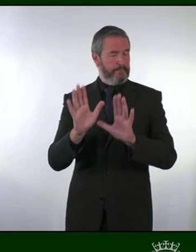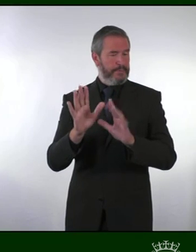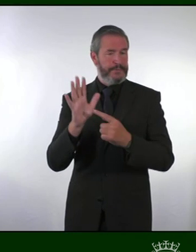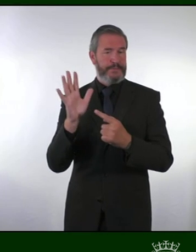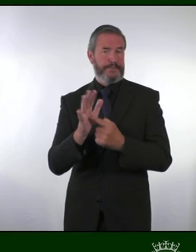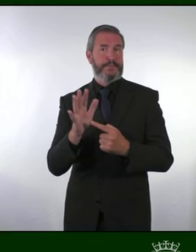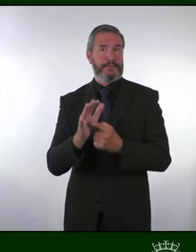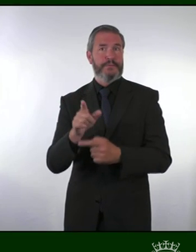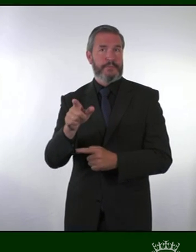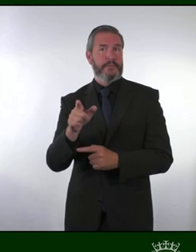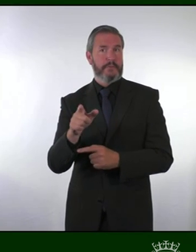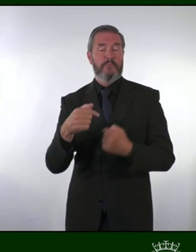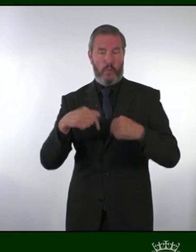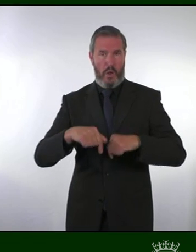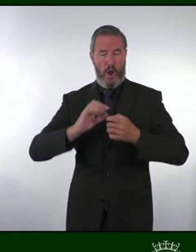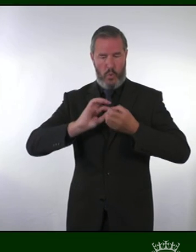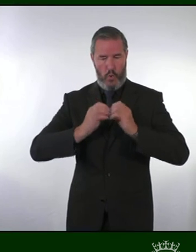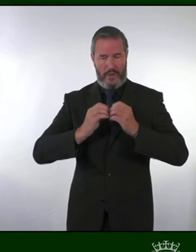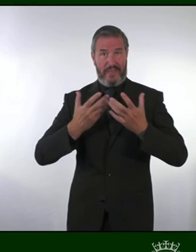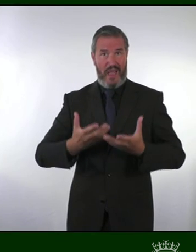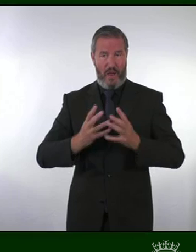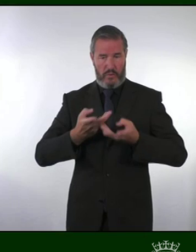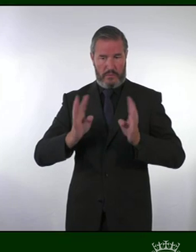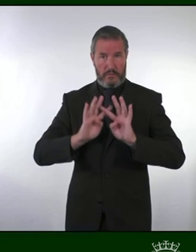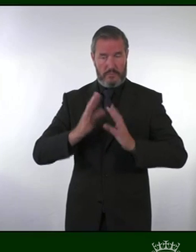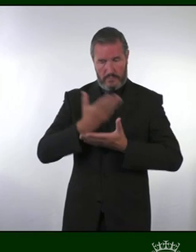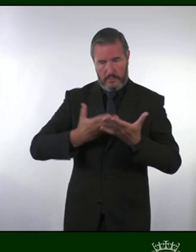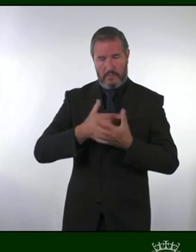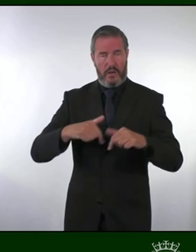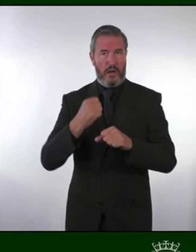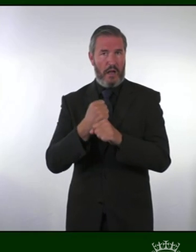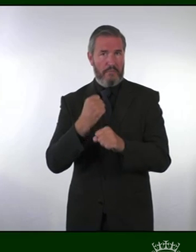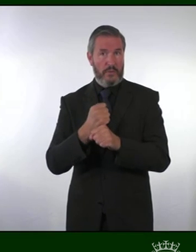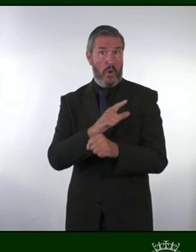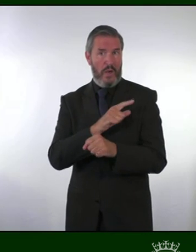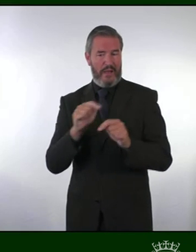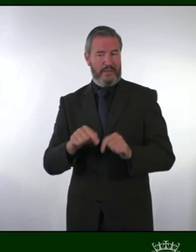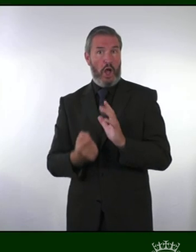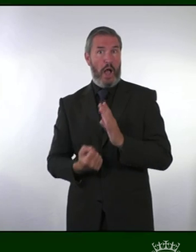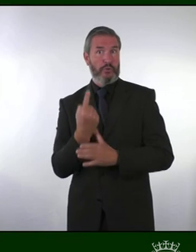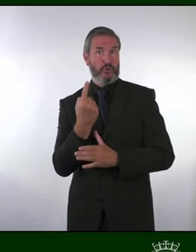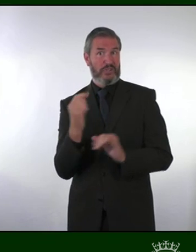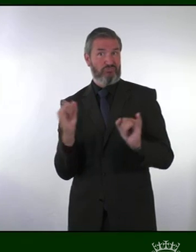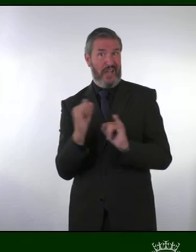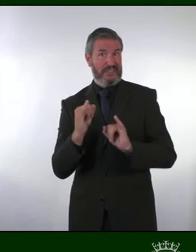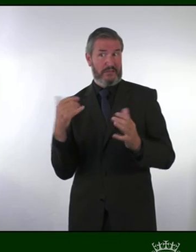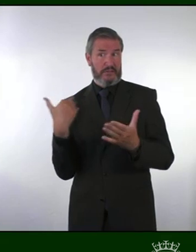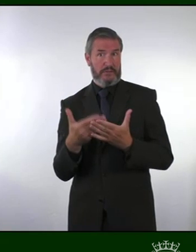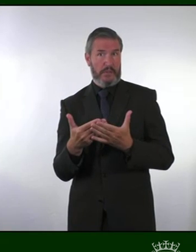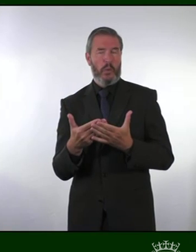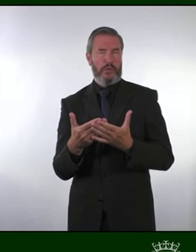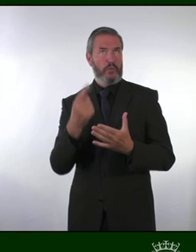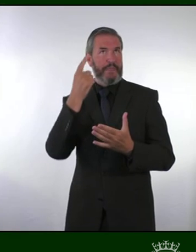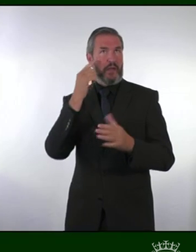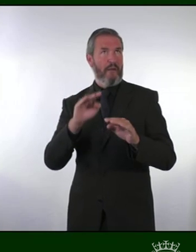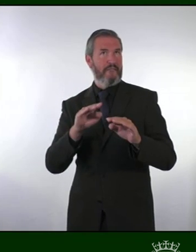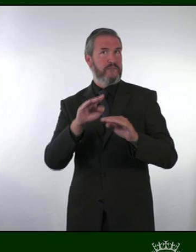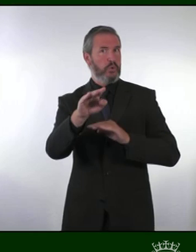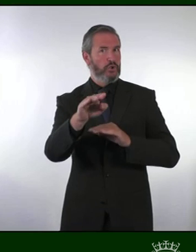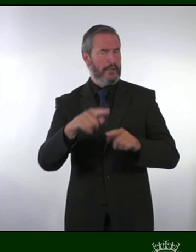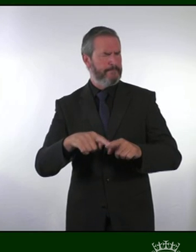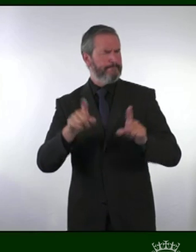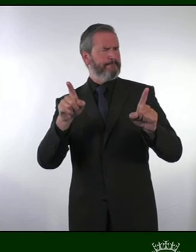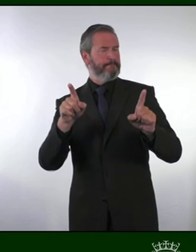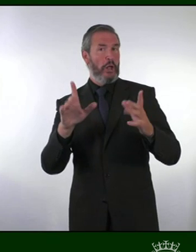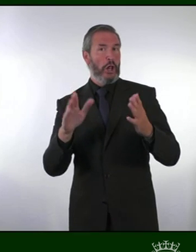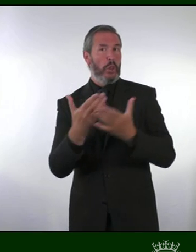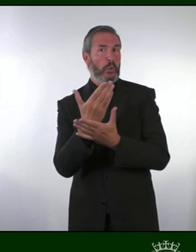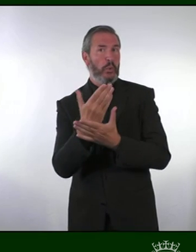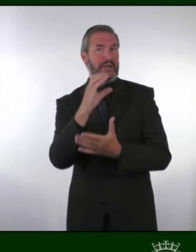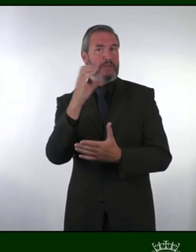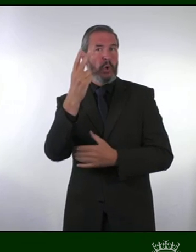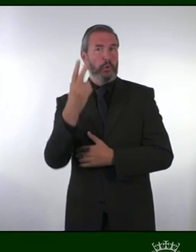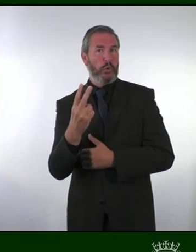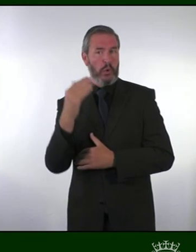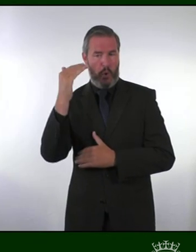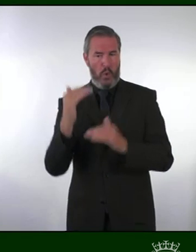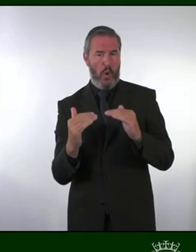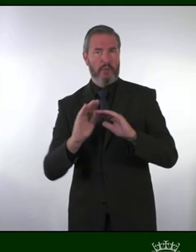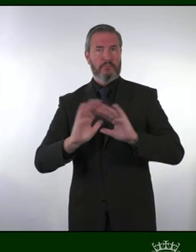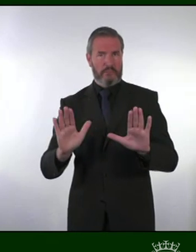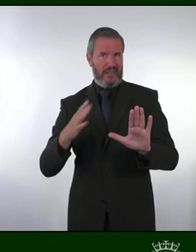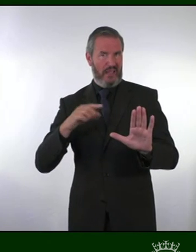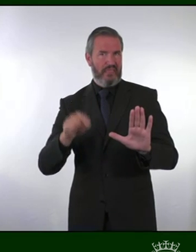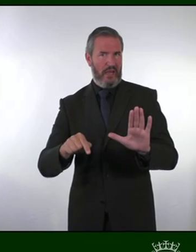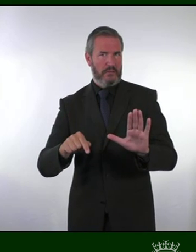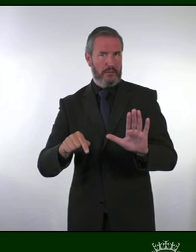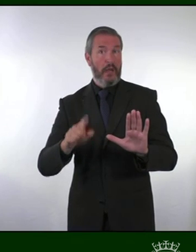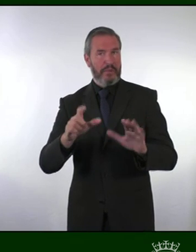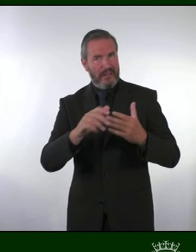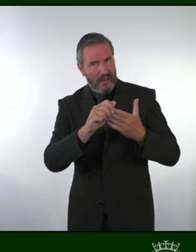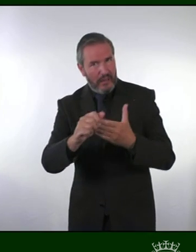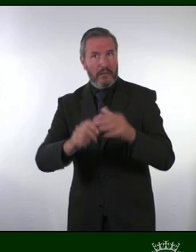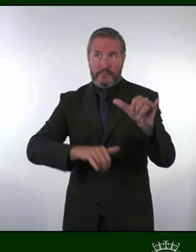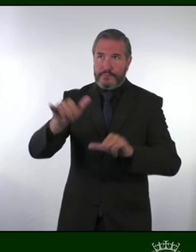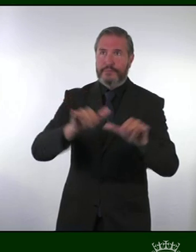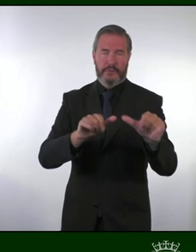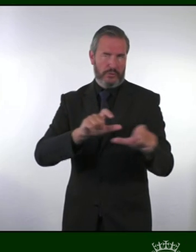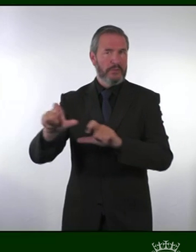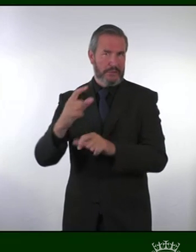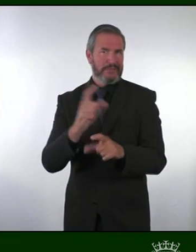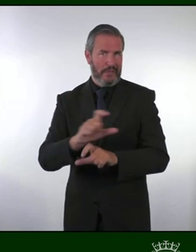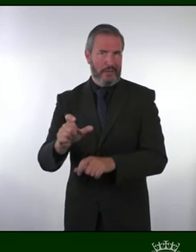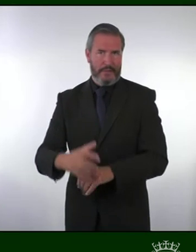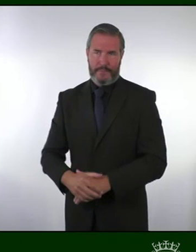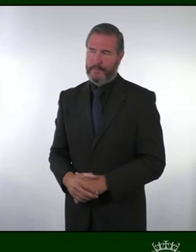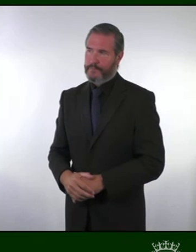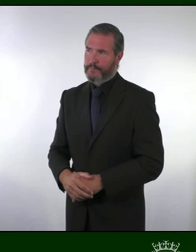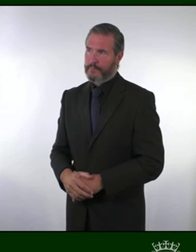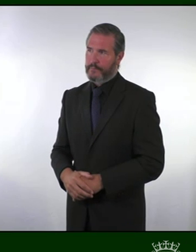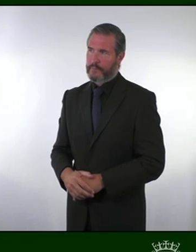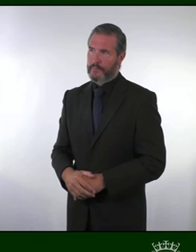It is one that we are working on very intensively now in Government, so that we use the opportunity of this crisis to bounce forward with new low-carbon technology that will continue to drive the UK’s formidable aerospace industry.